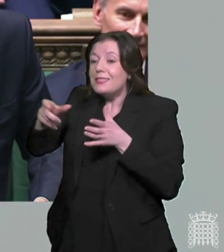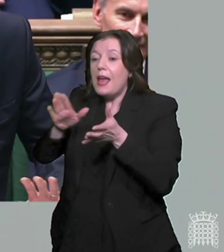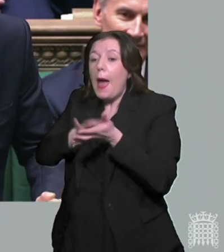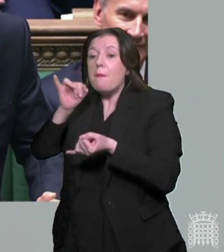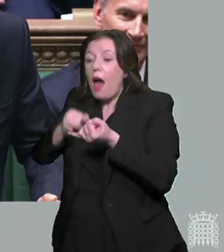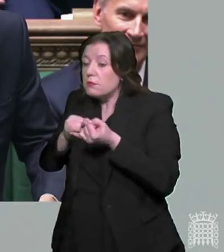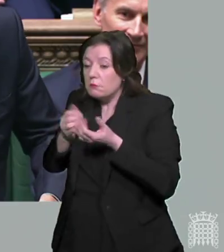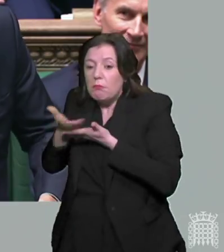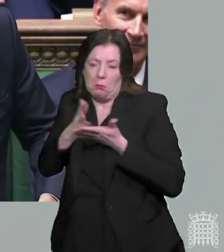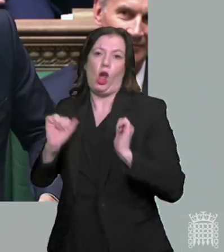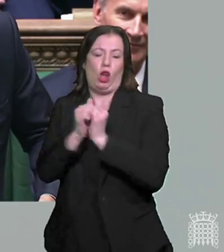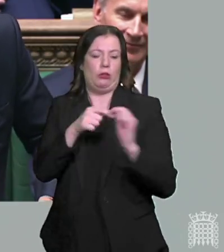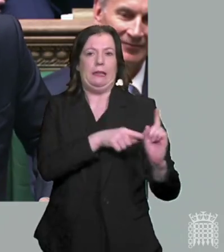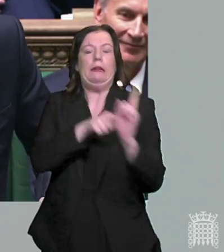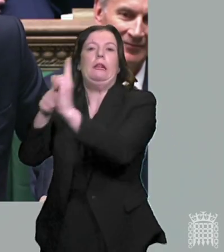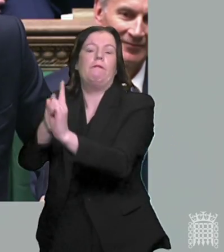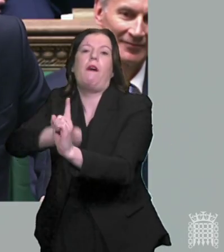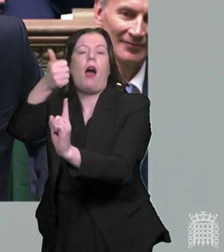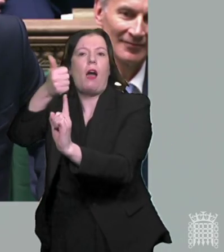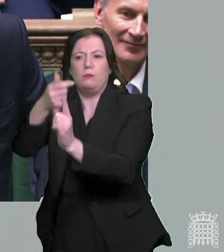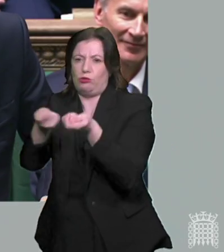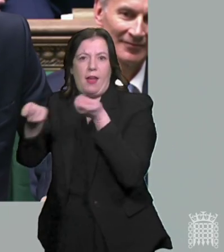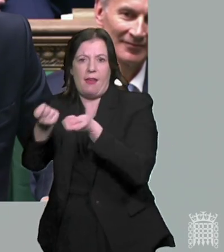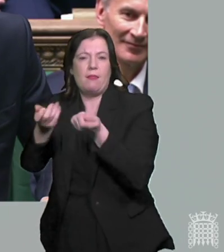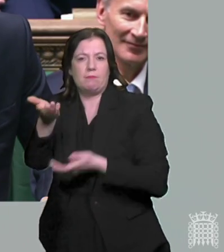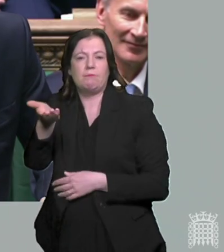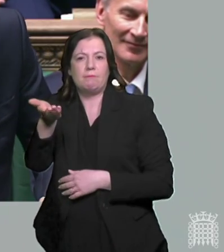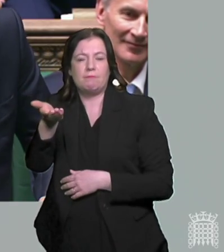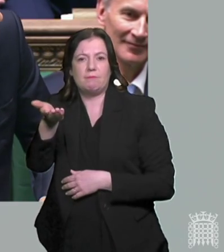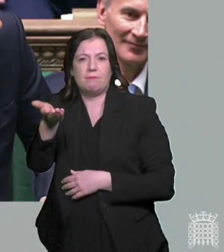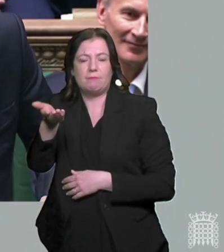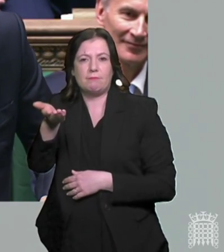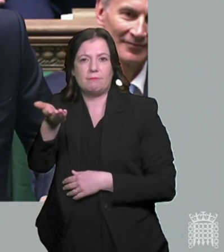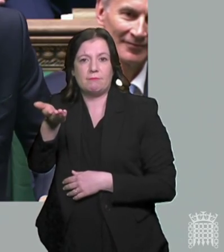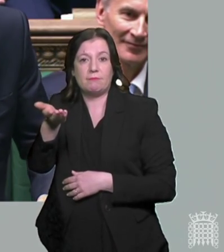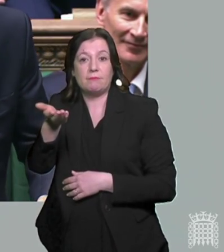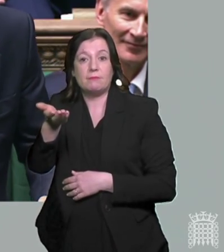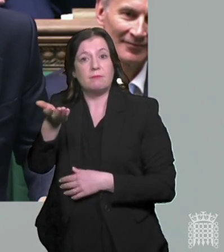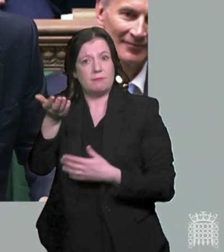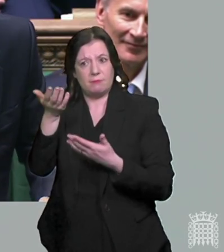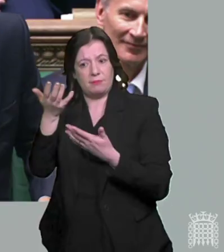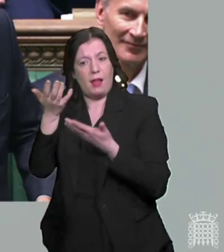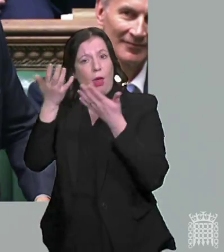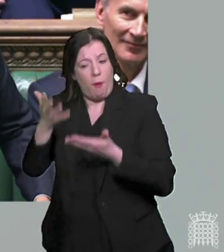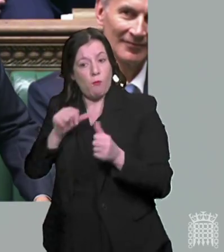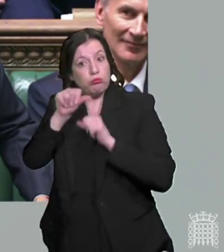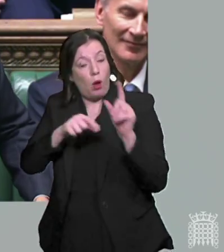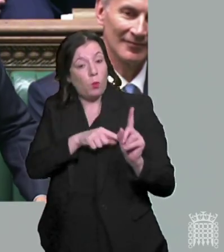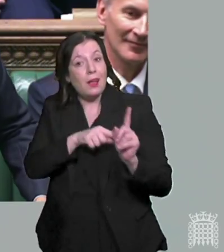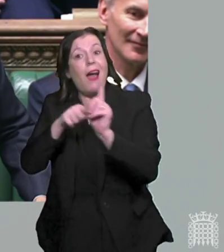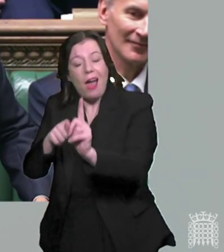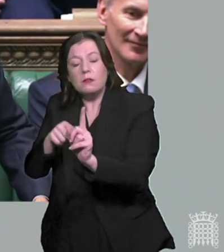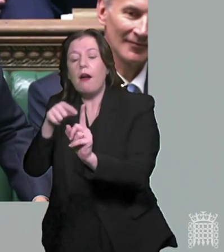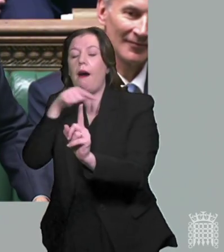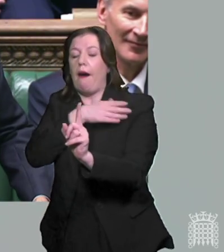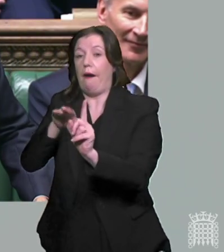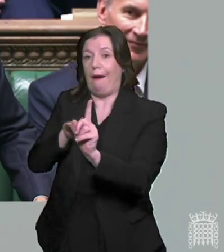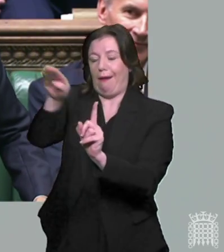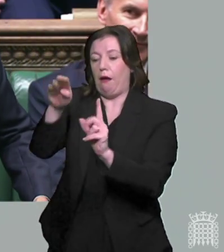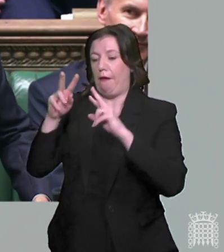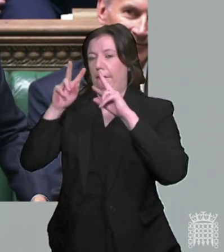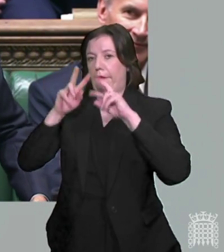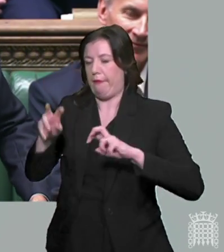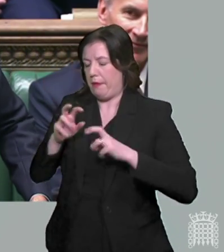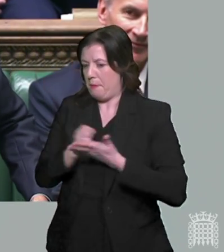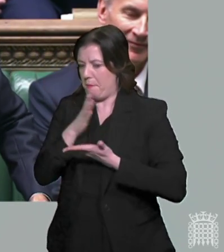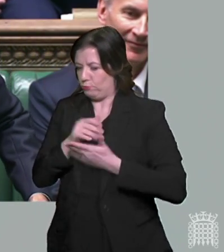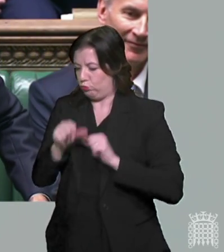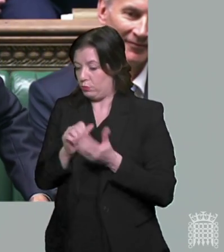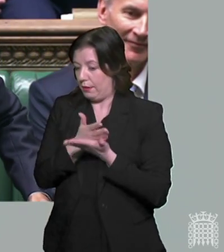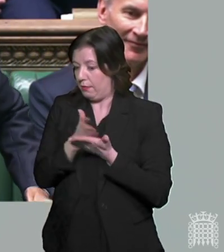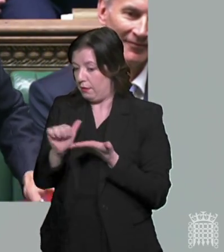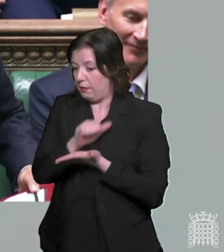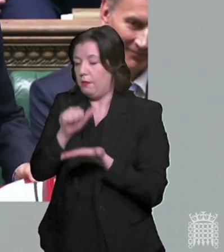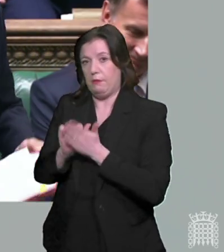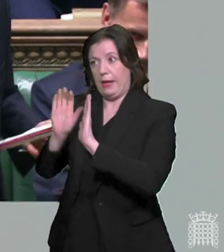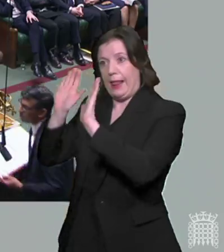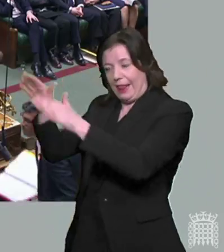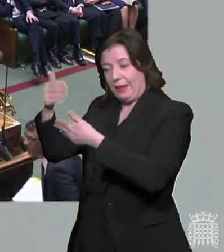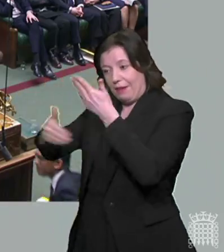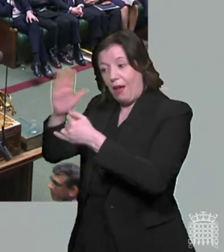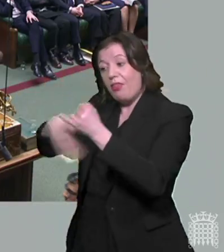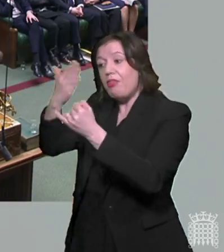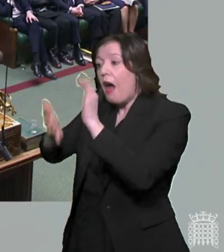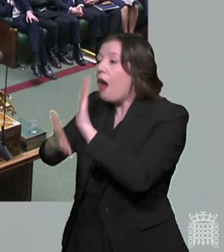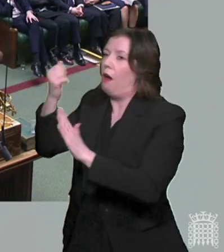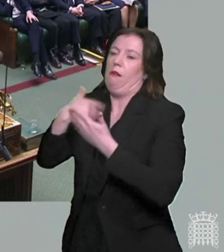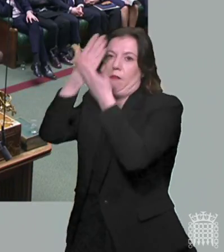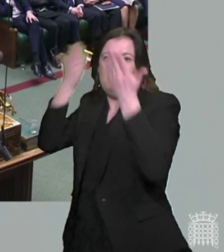That process is being independently reviewed by the Office of the Commissioner for Public Appointments, and we should allow the review to conclude.